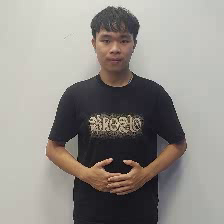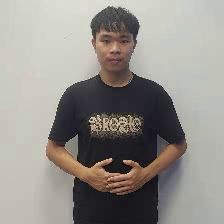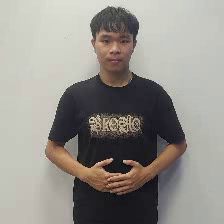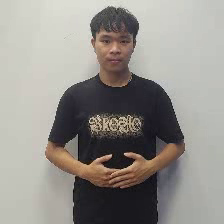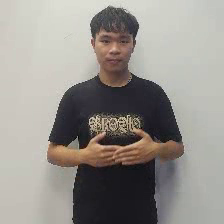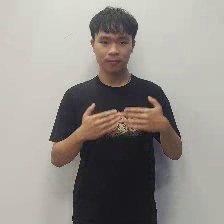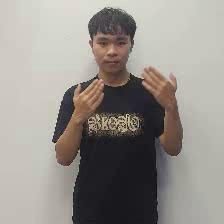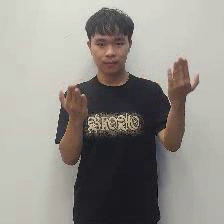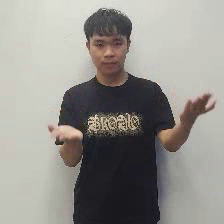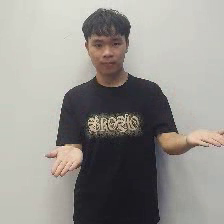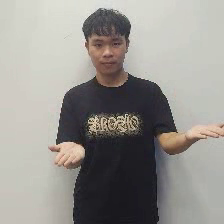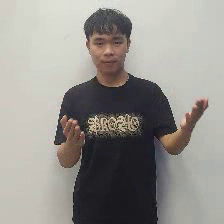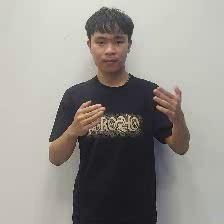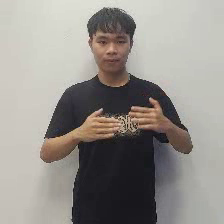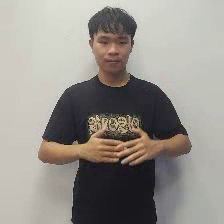Hôm nay